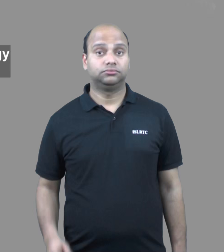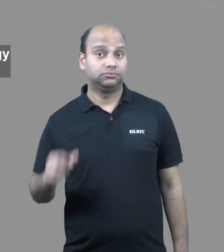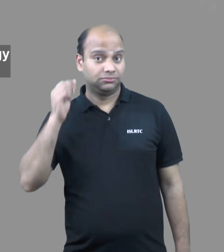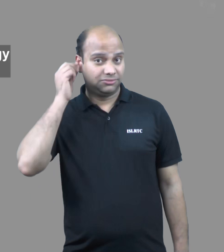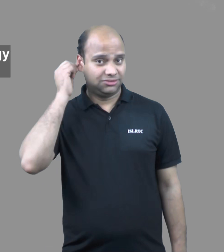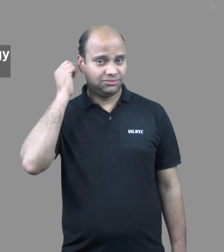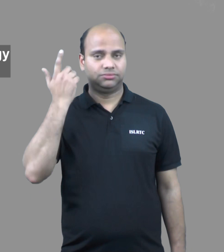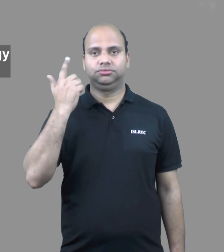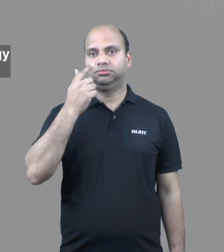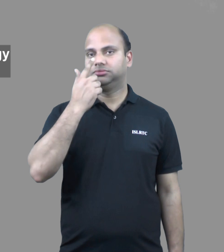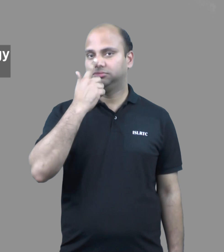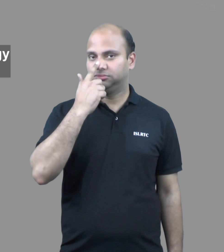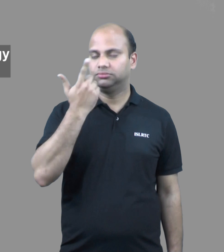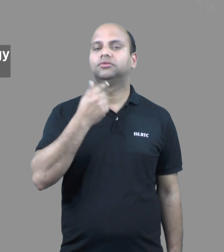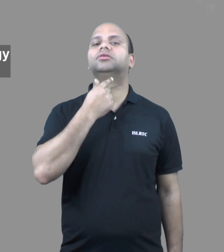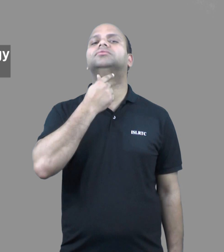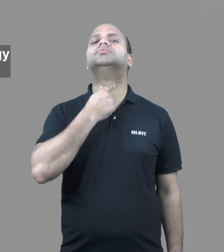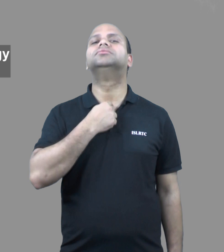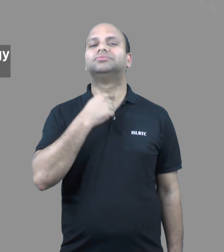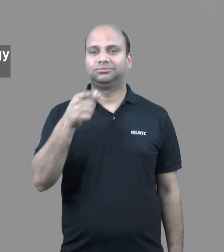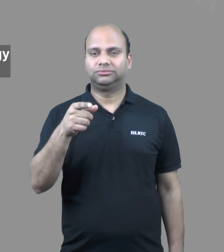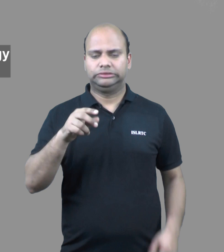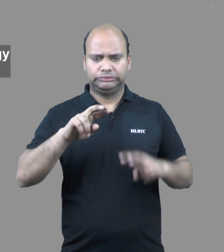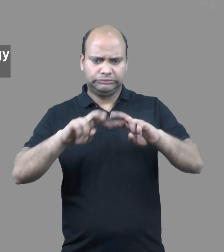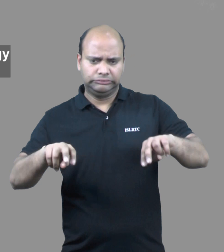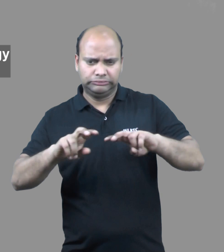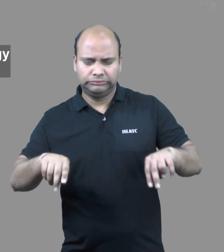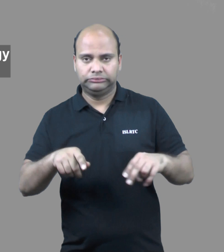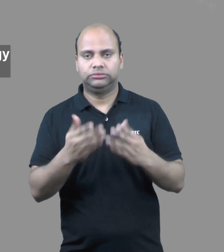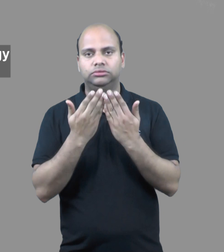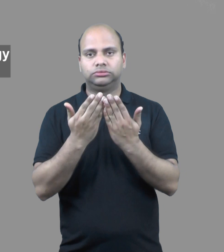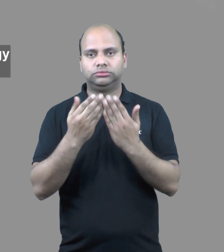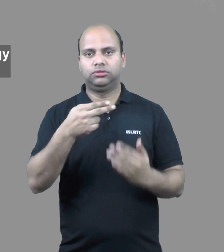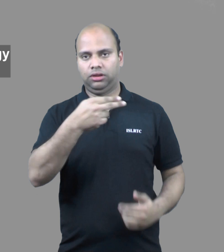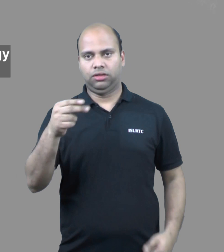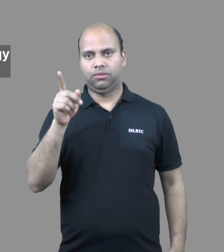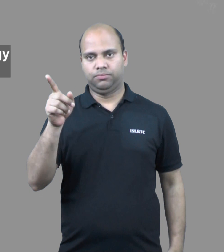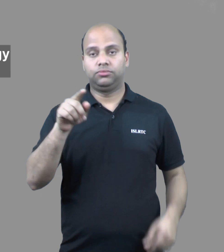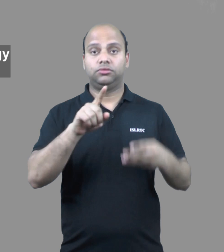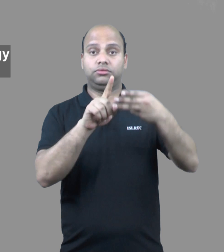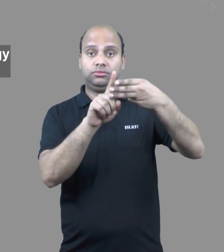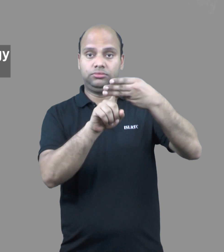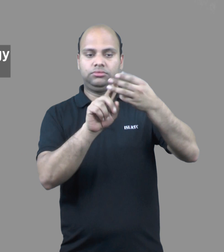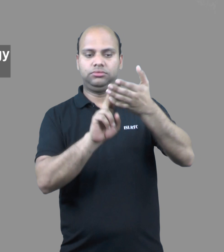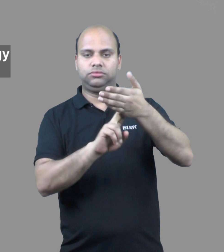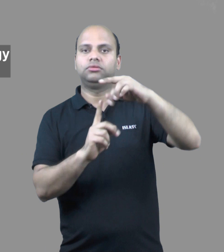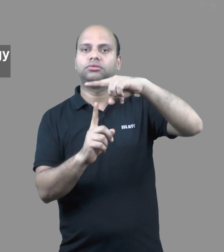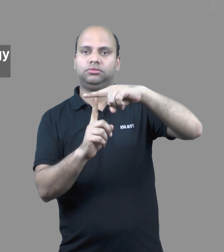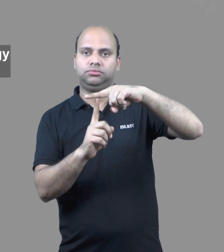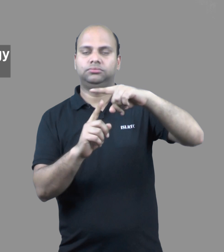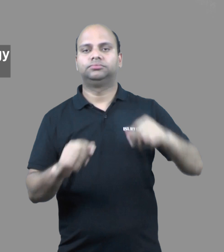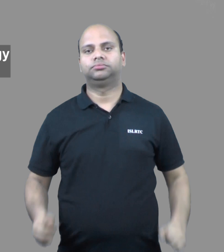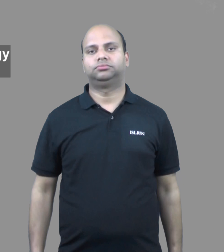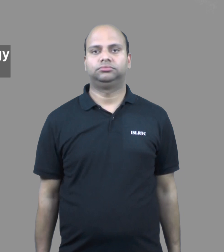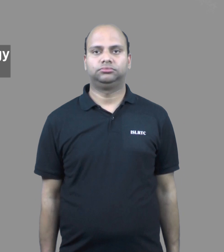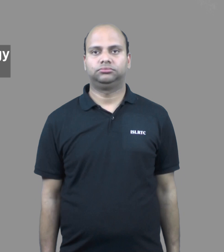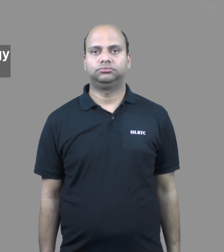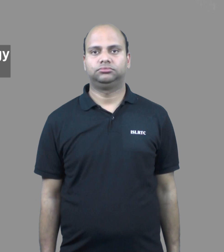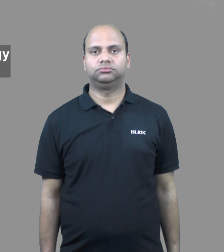Otorhinolaryngology (ENT)